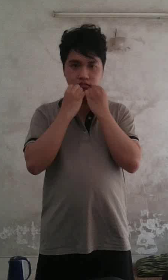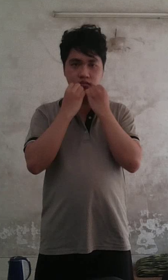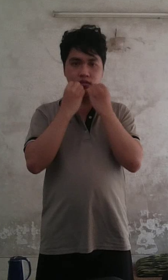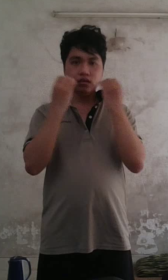cam on